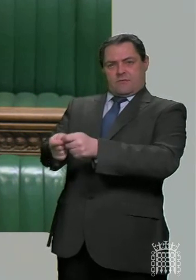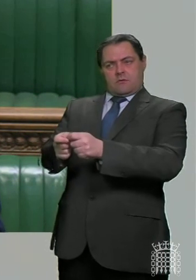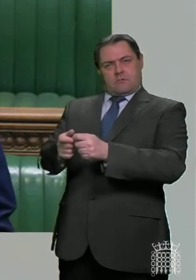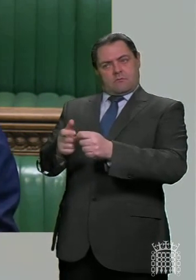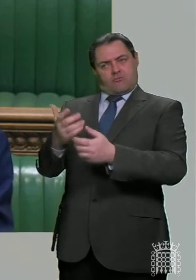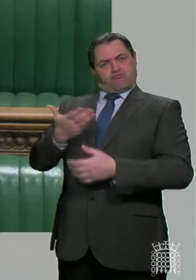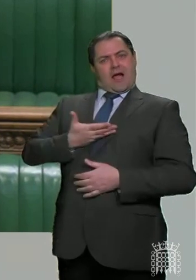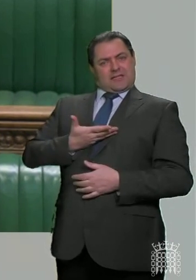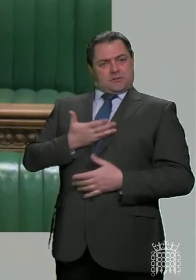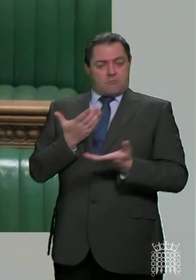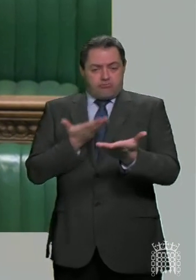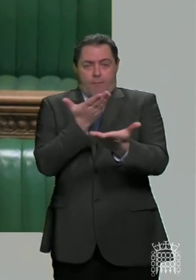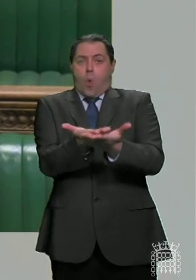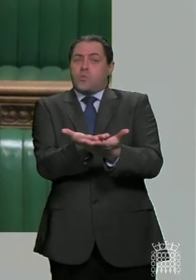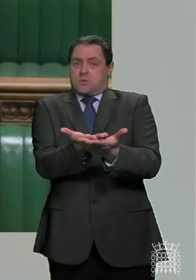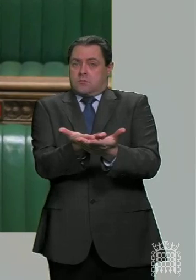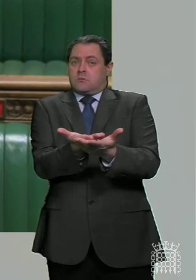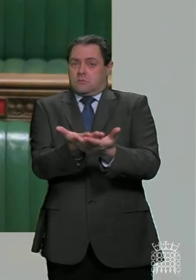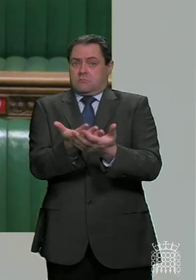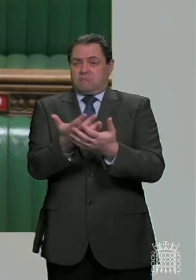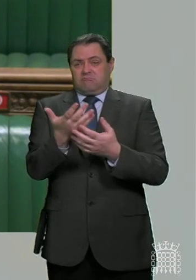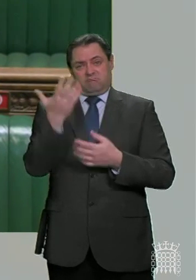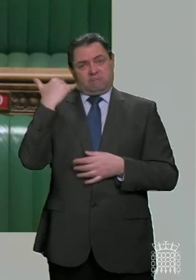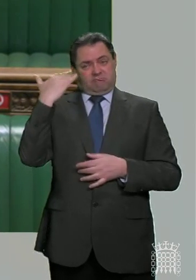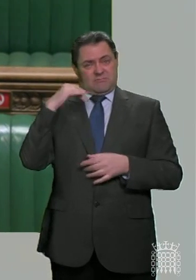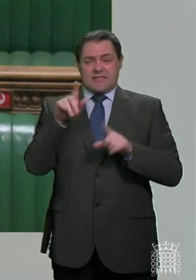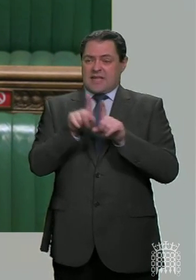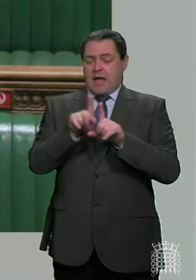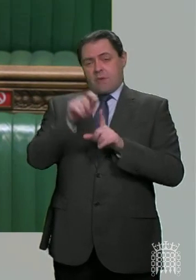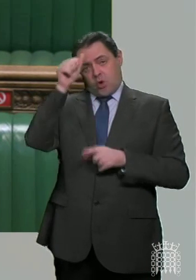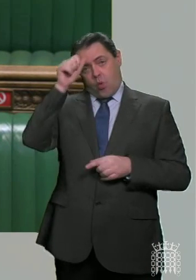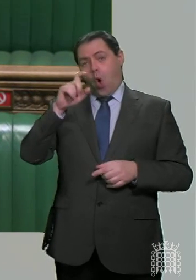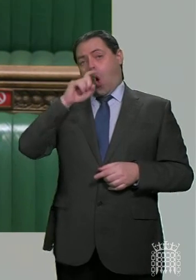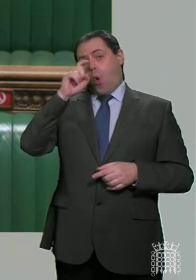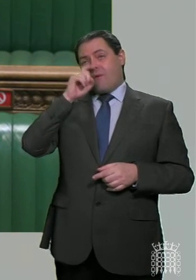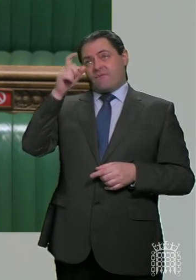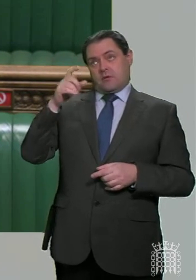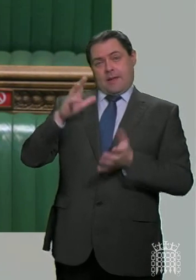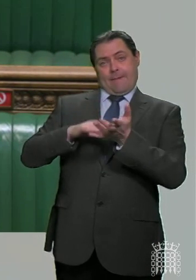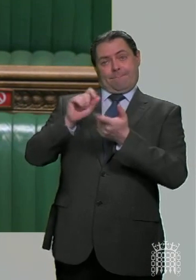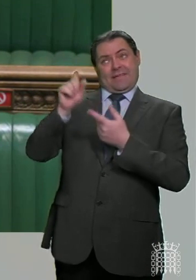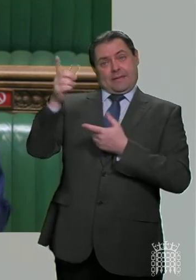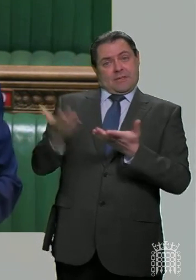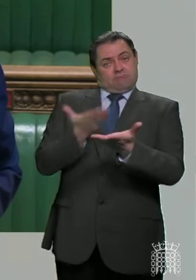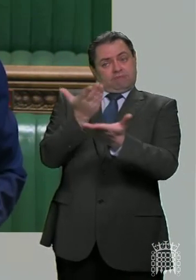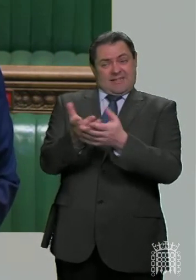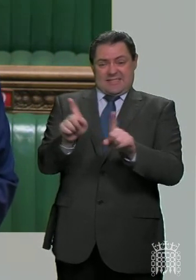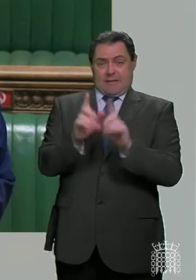The shadow victims Minister, my honourable Friend the Member for Hove , has tabled a similar victims’ Bill that is before Parliament now.